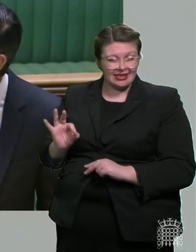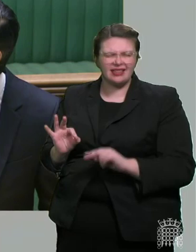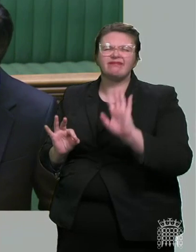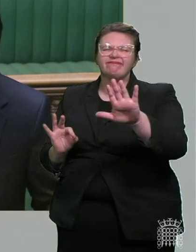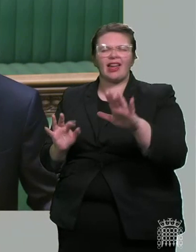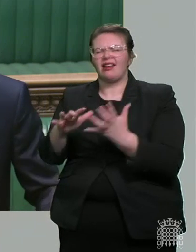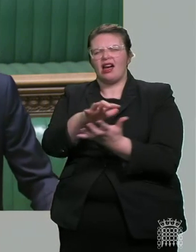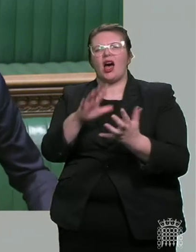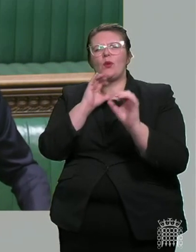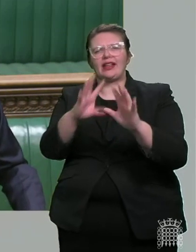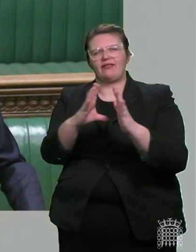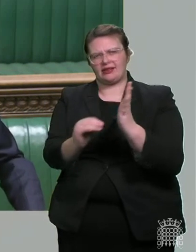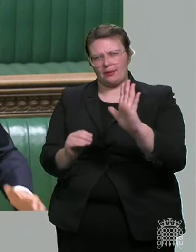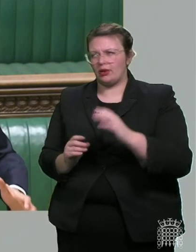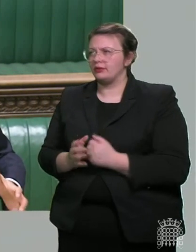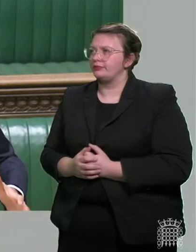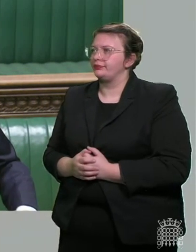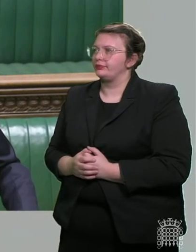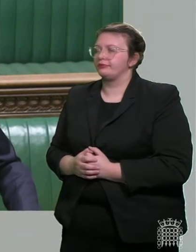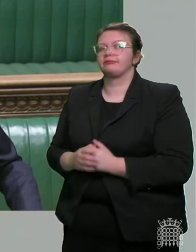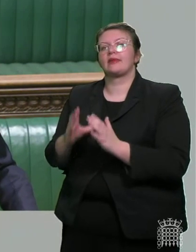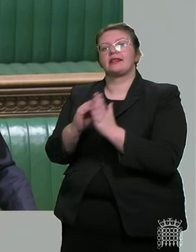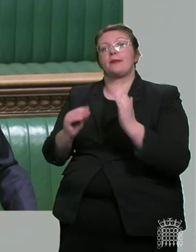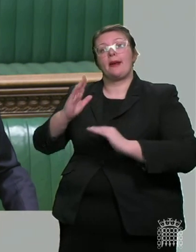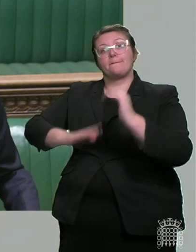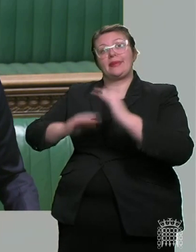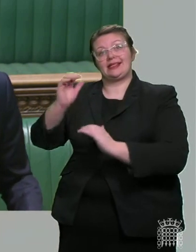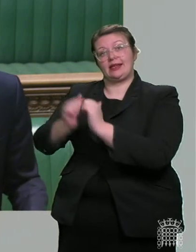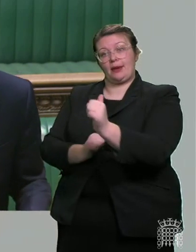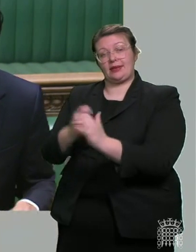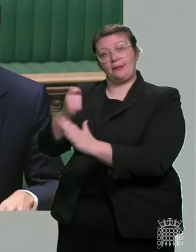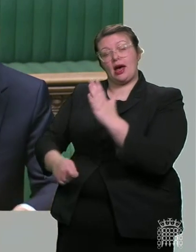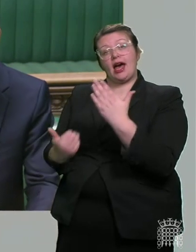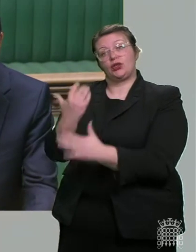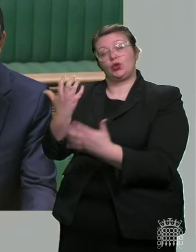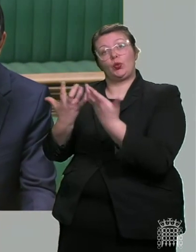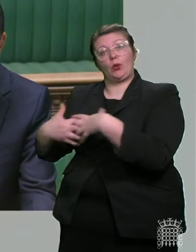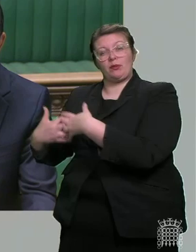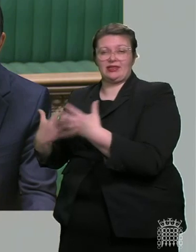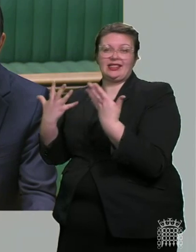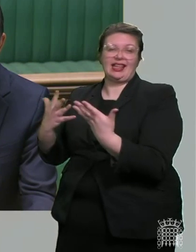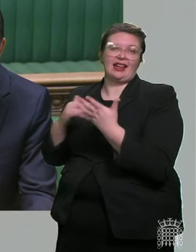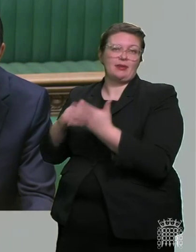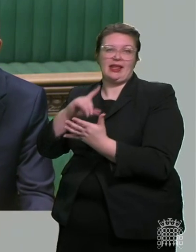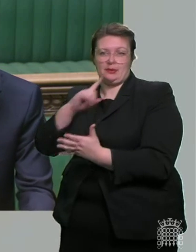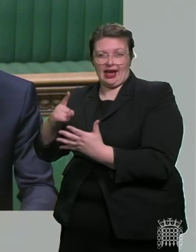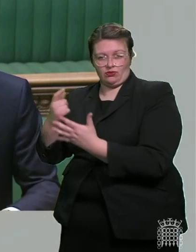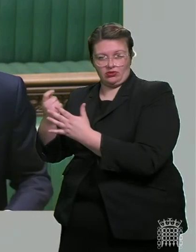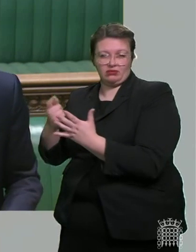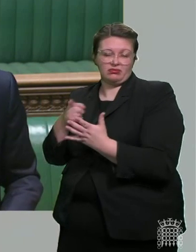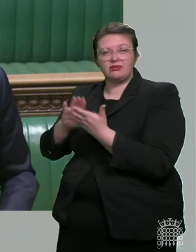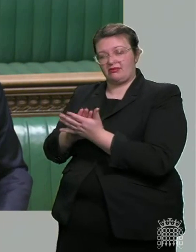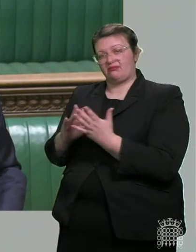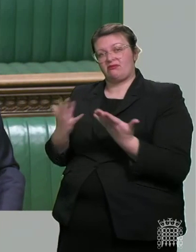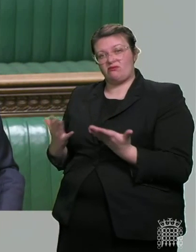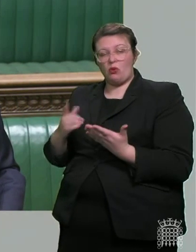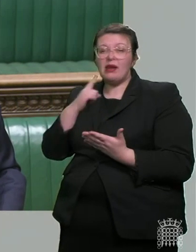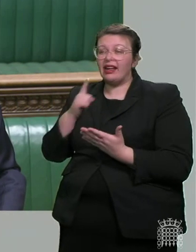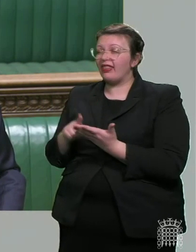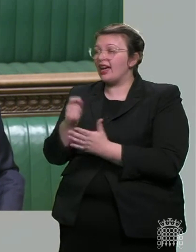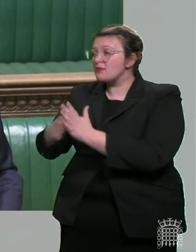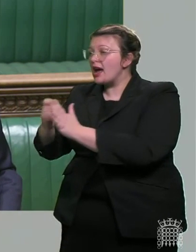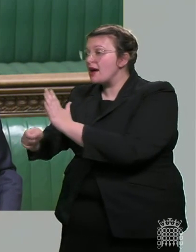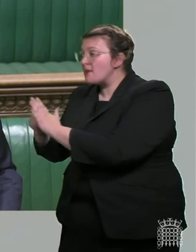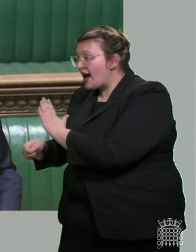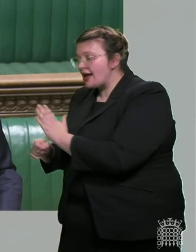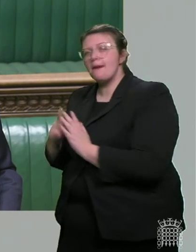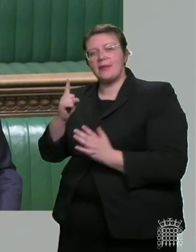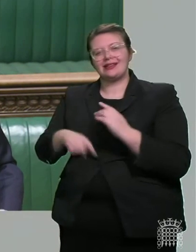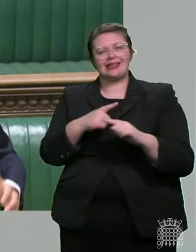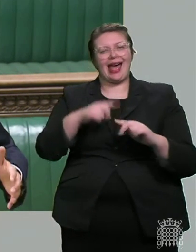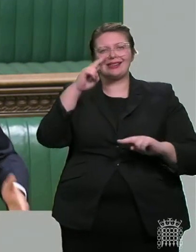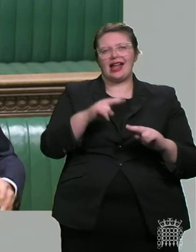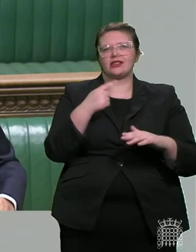Under the existing rules, a construction firm buying £10 million of new equipment could reduce their taxable income, in the year they invest, by just £2.6 million.